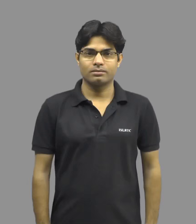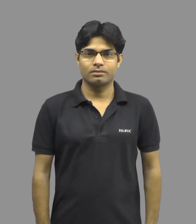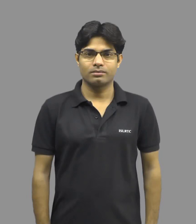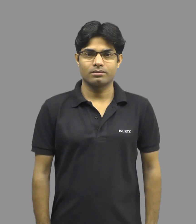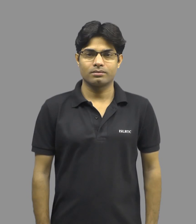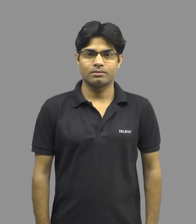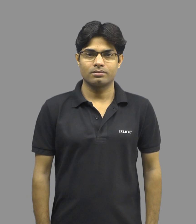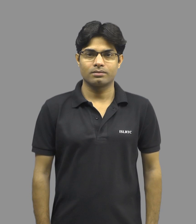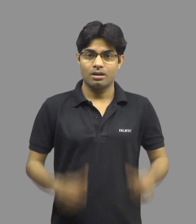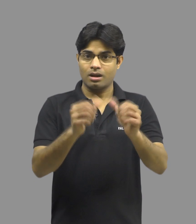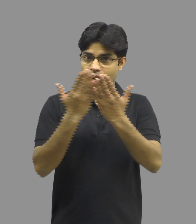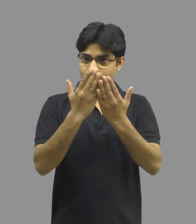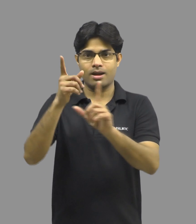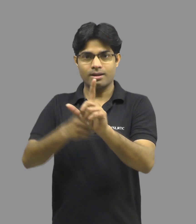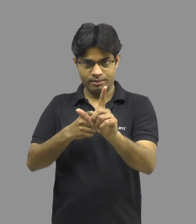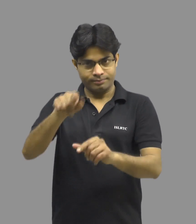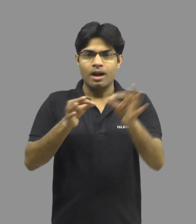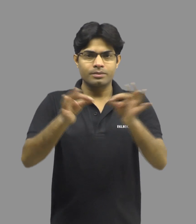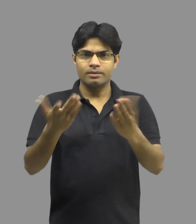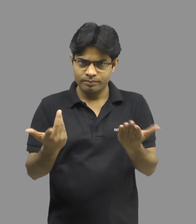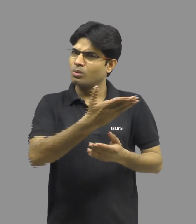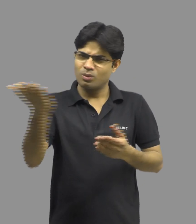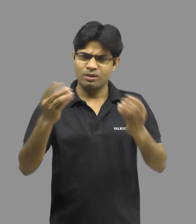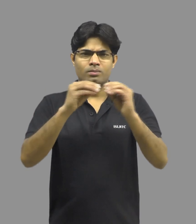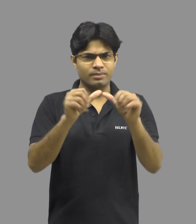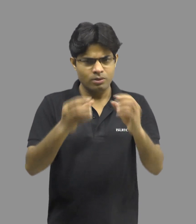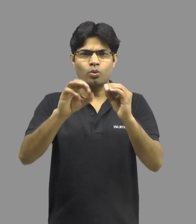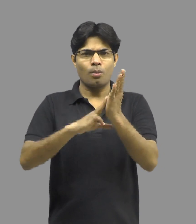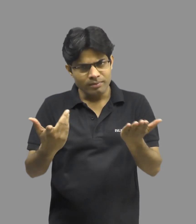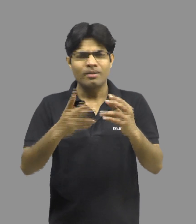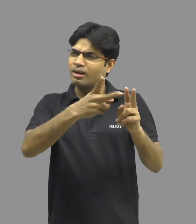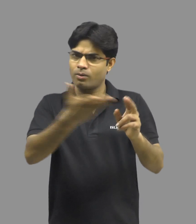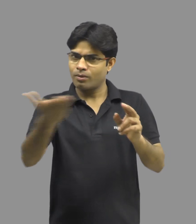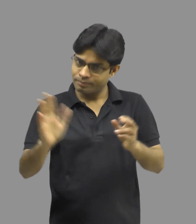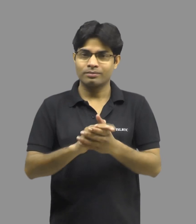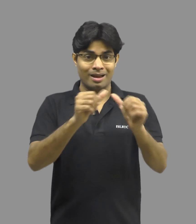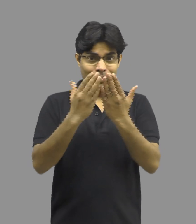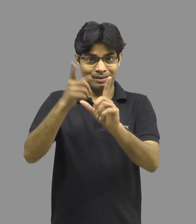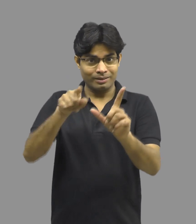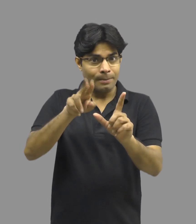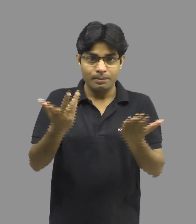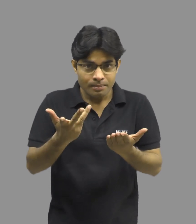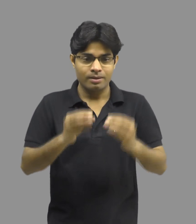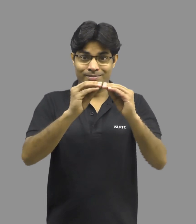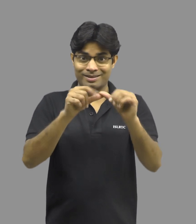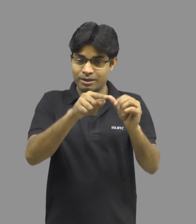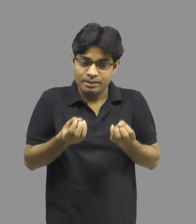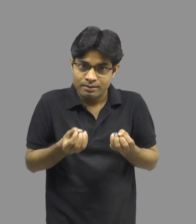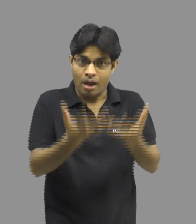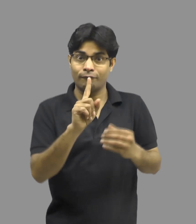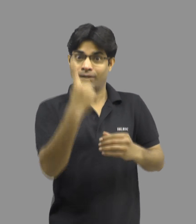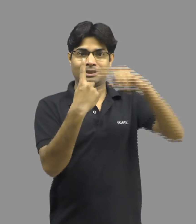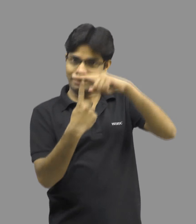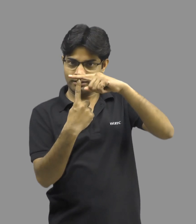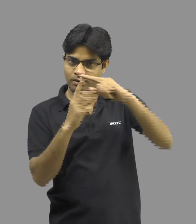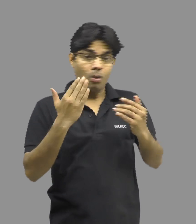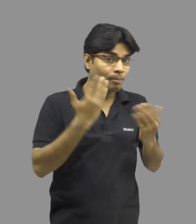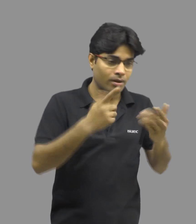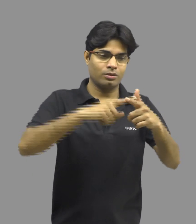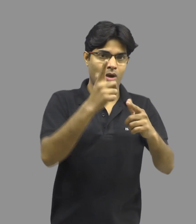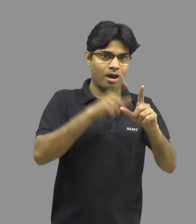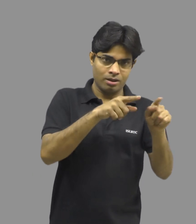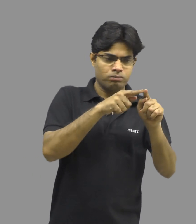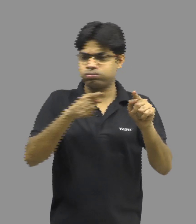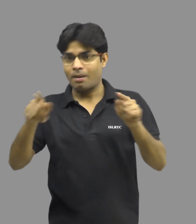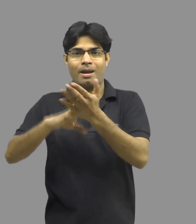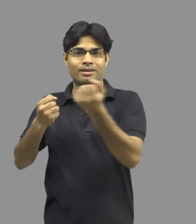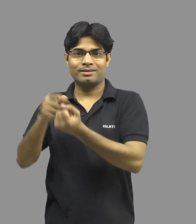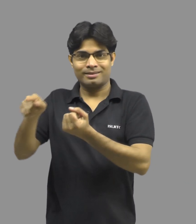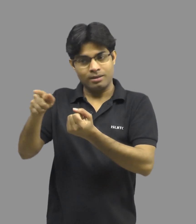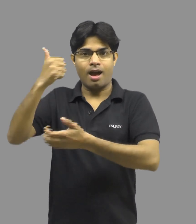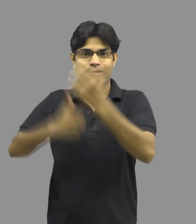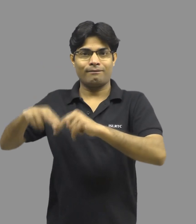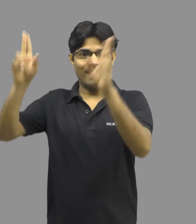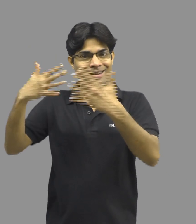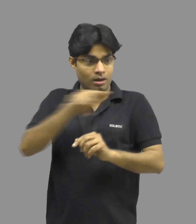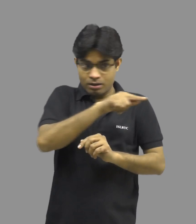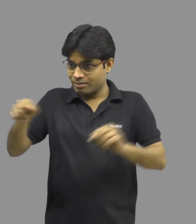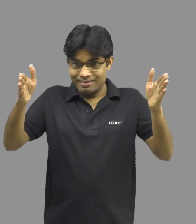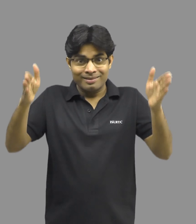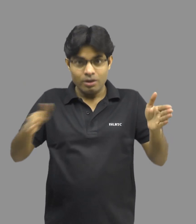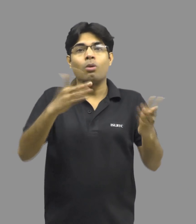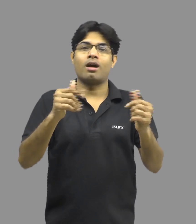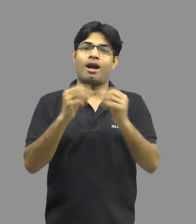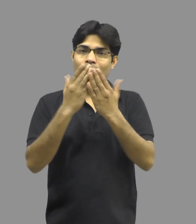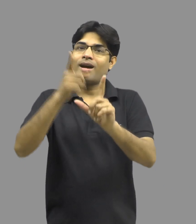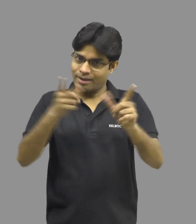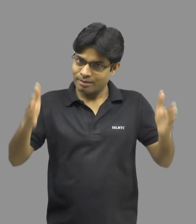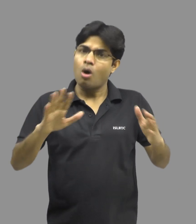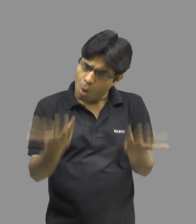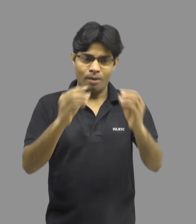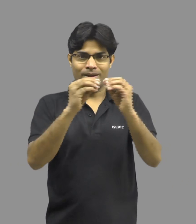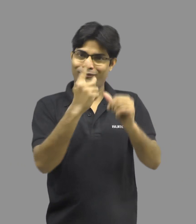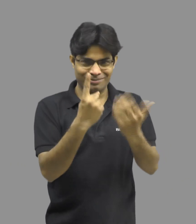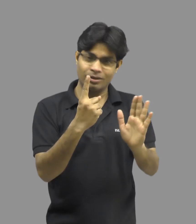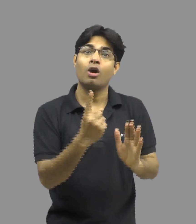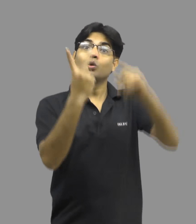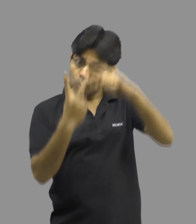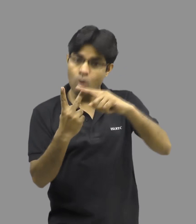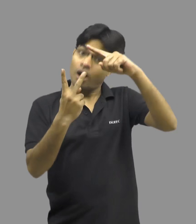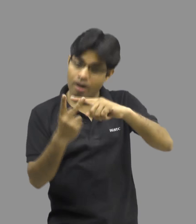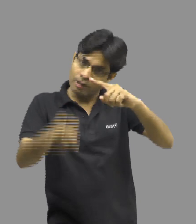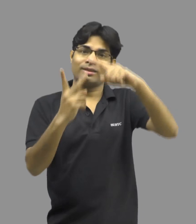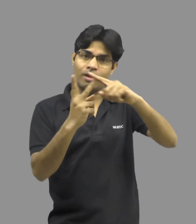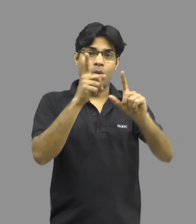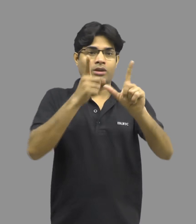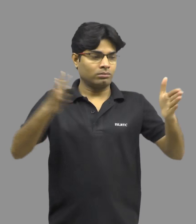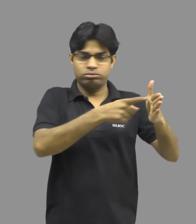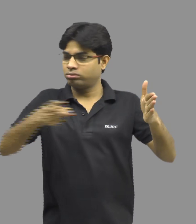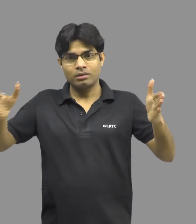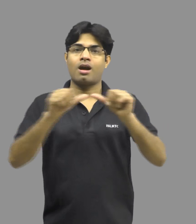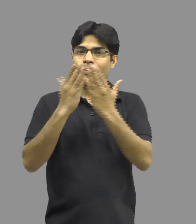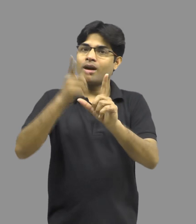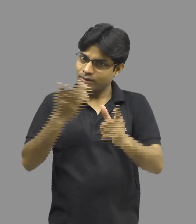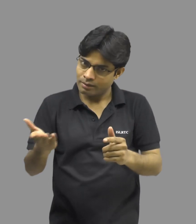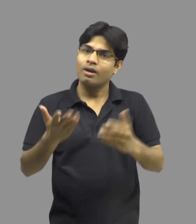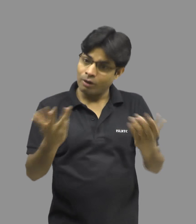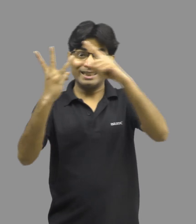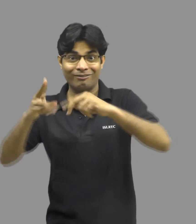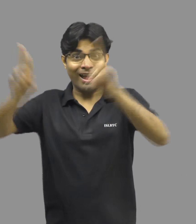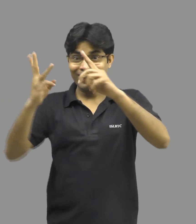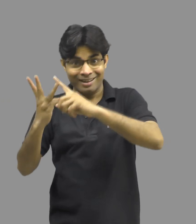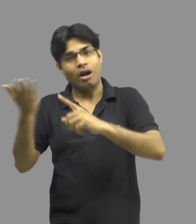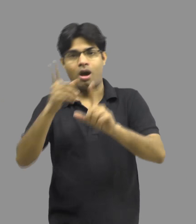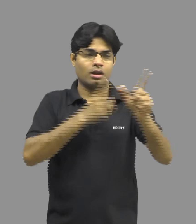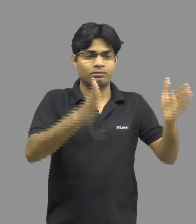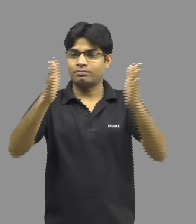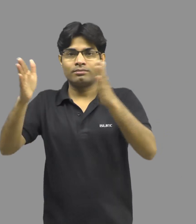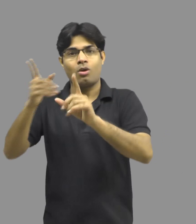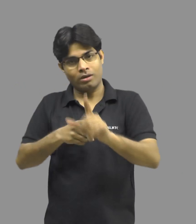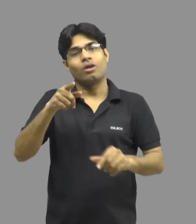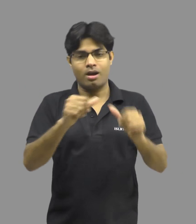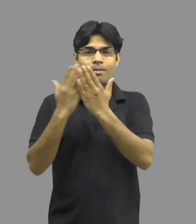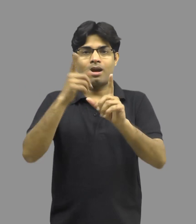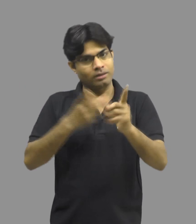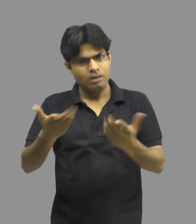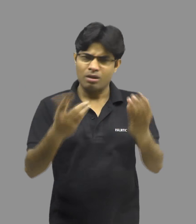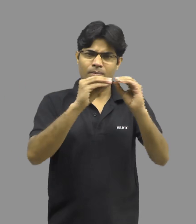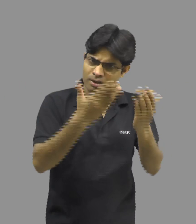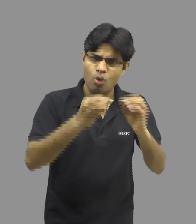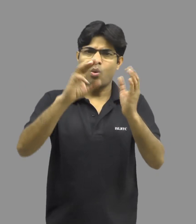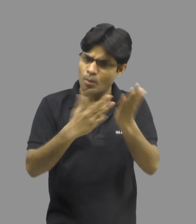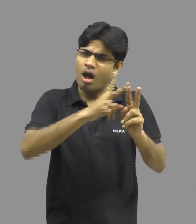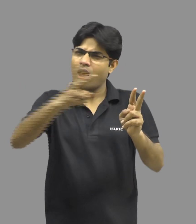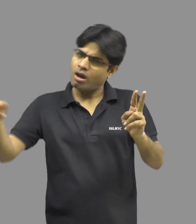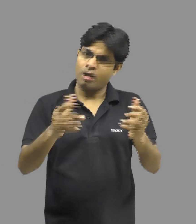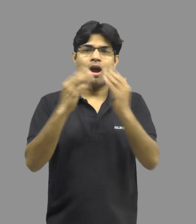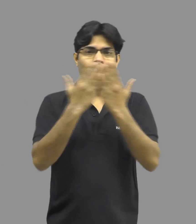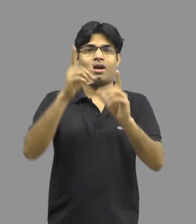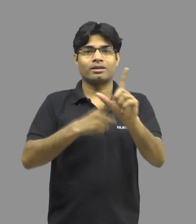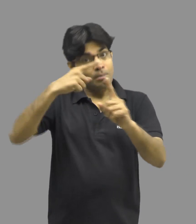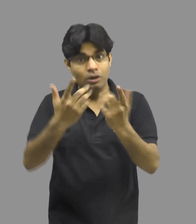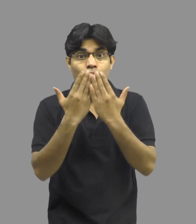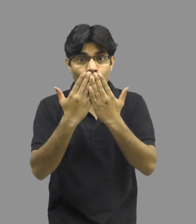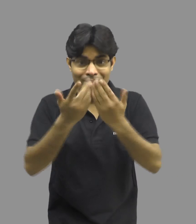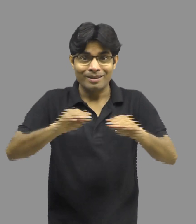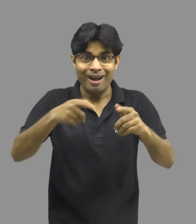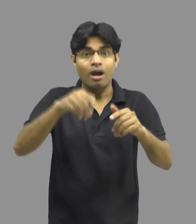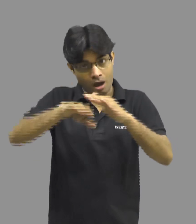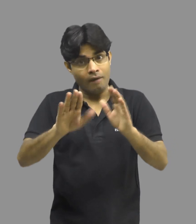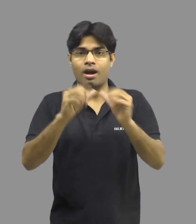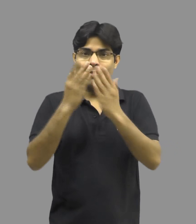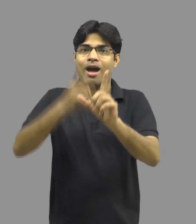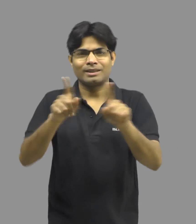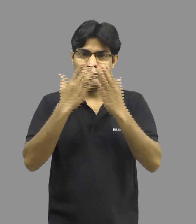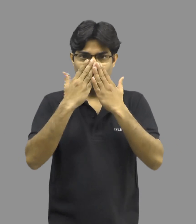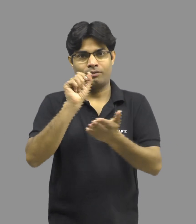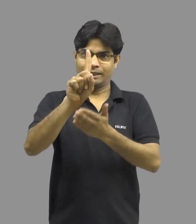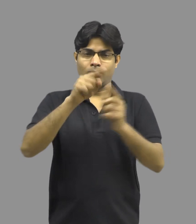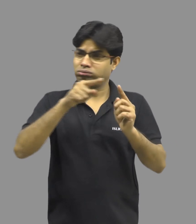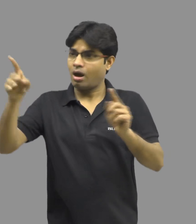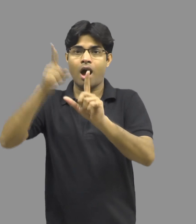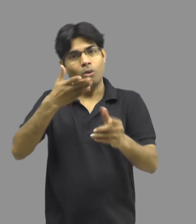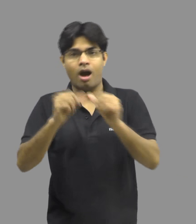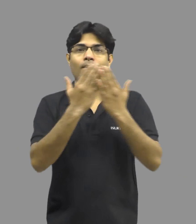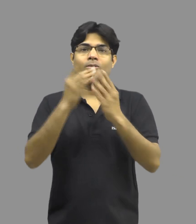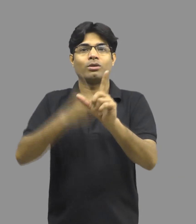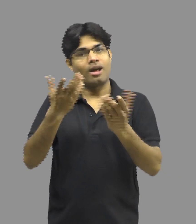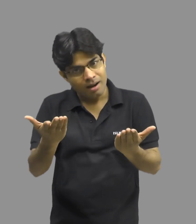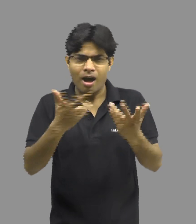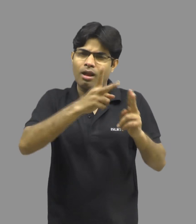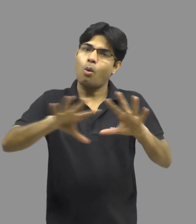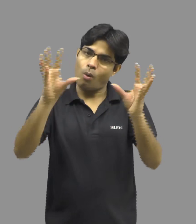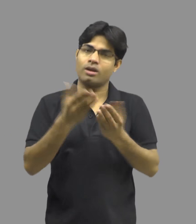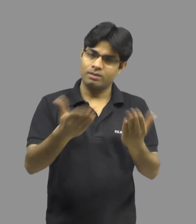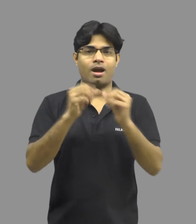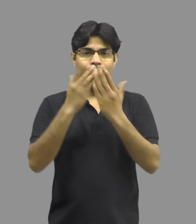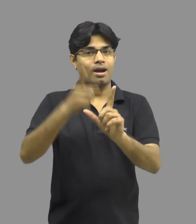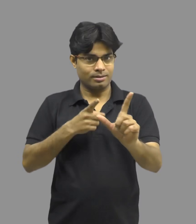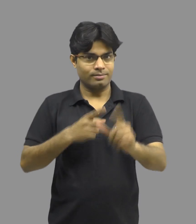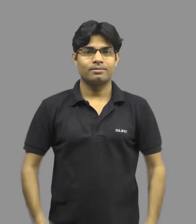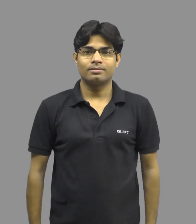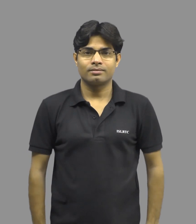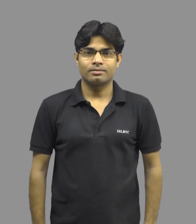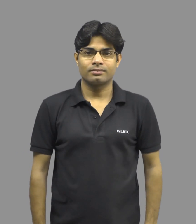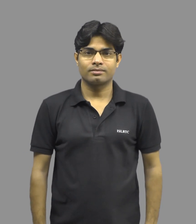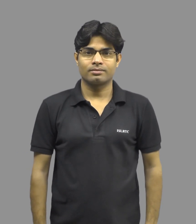Academic Year